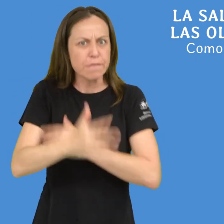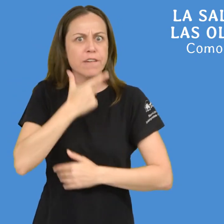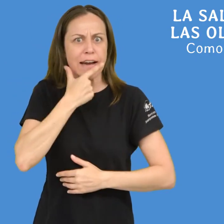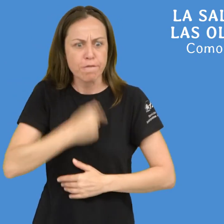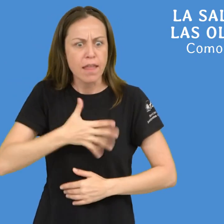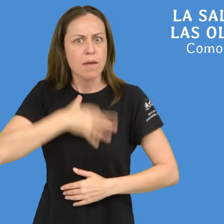fácil